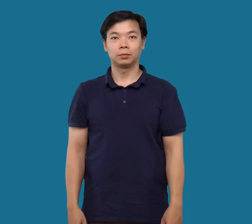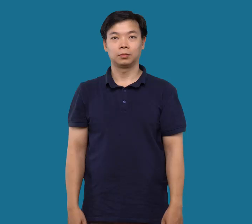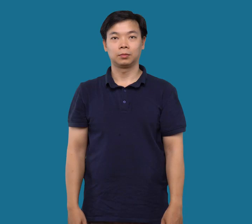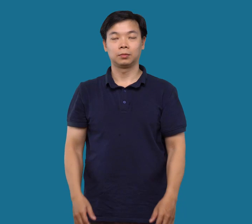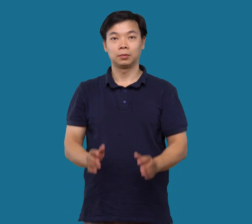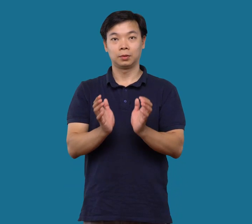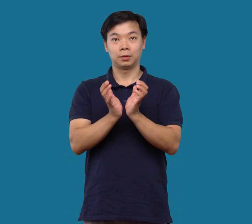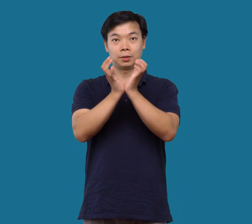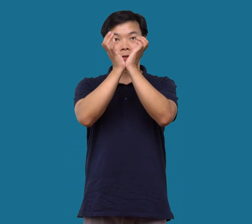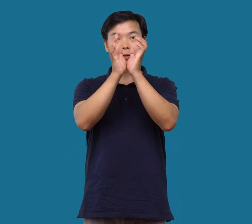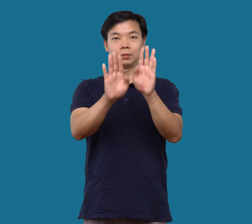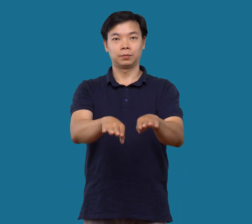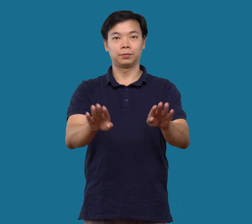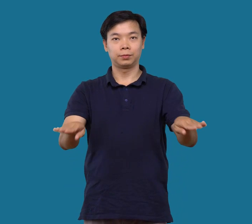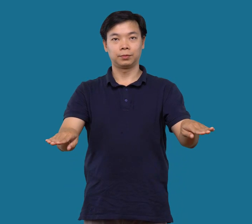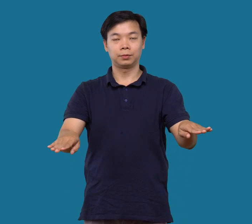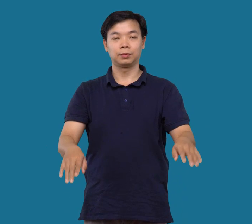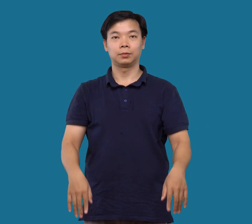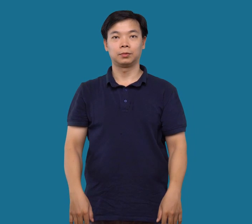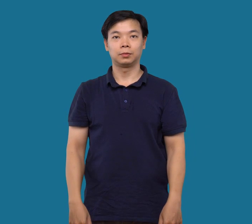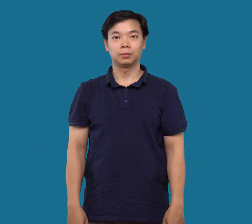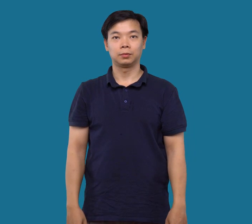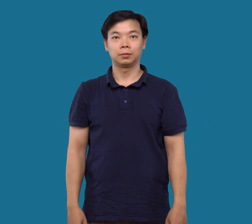Tết Thiếu nhi